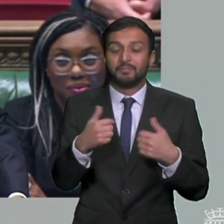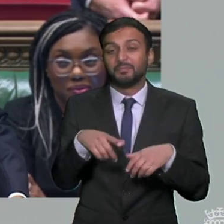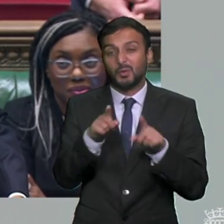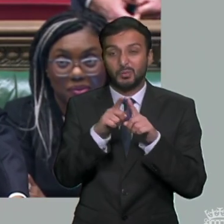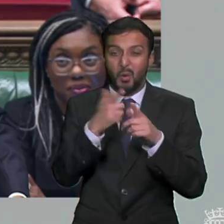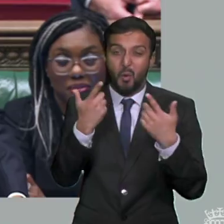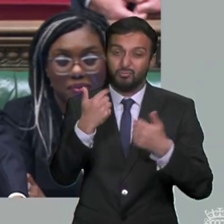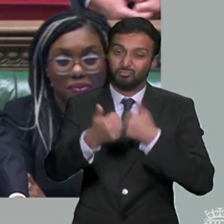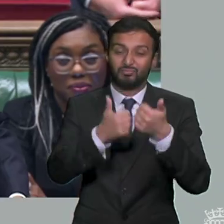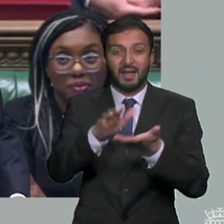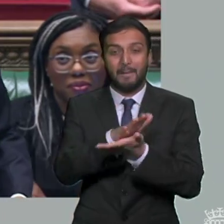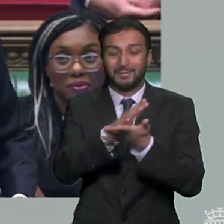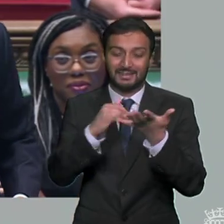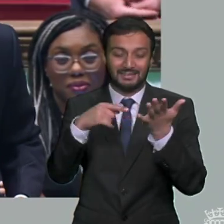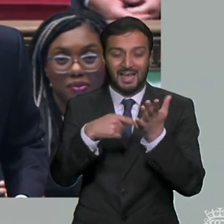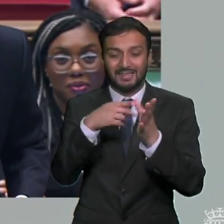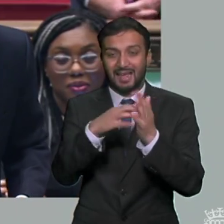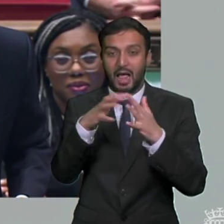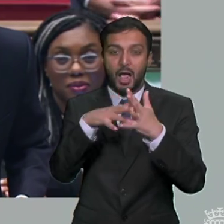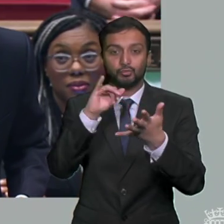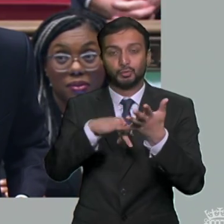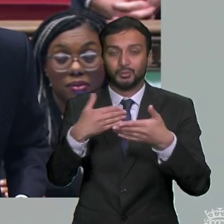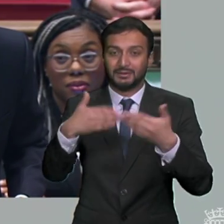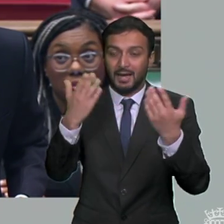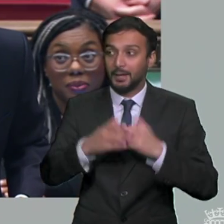This morning, I had meetings with ministerial colleagues and others.